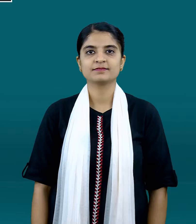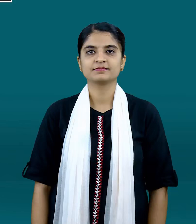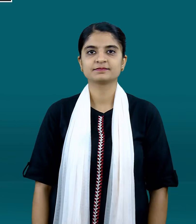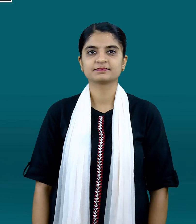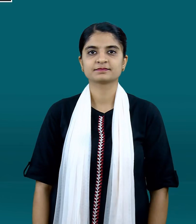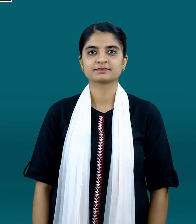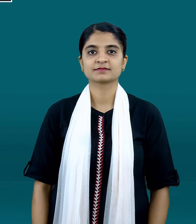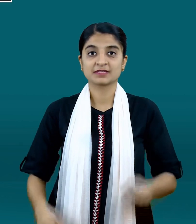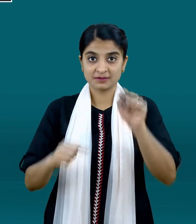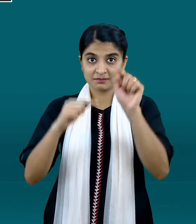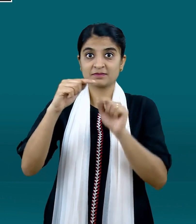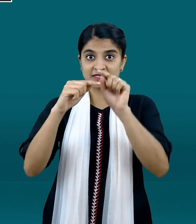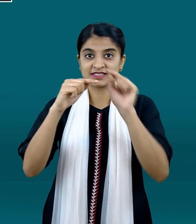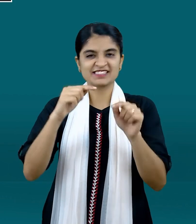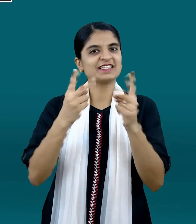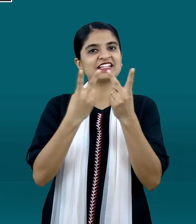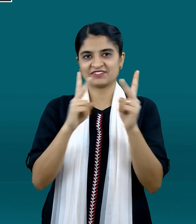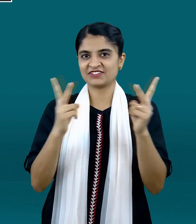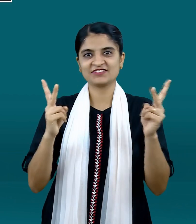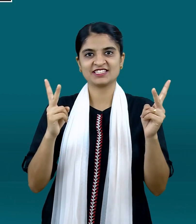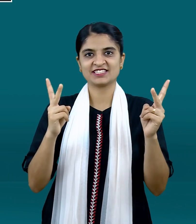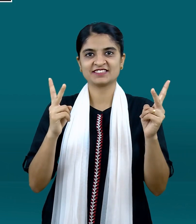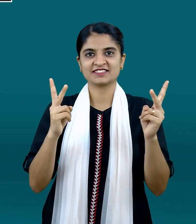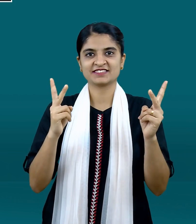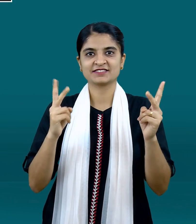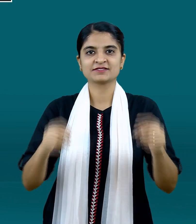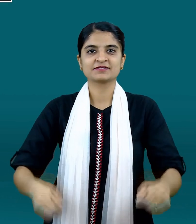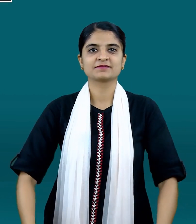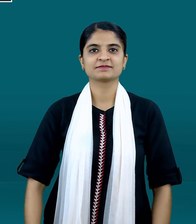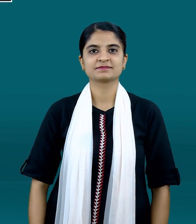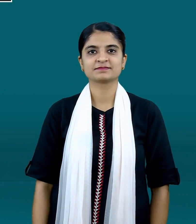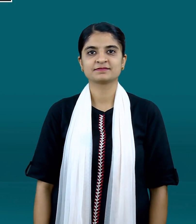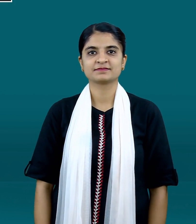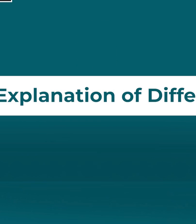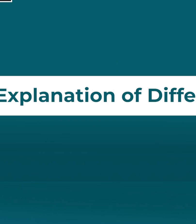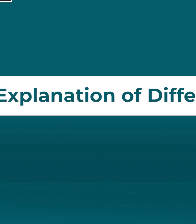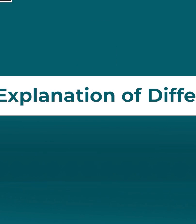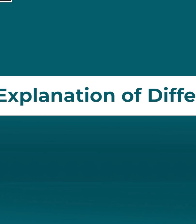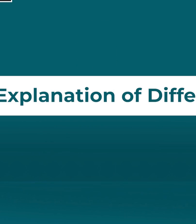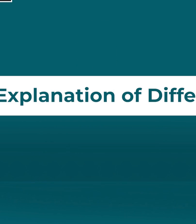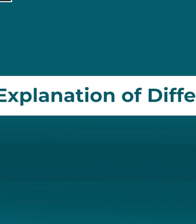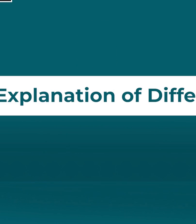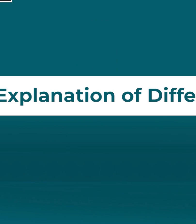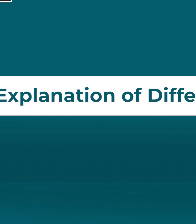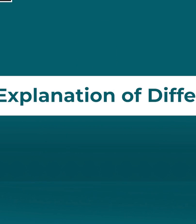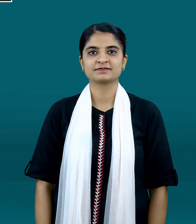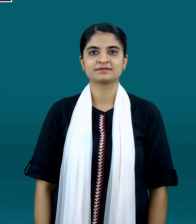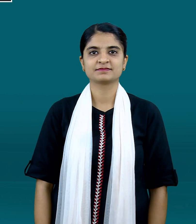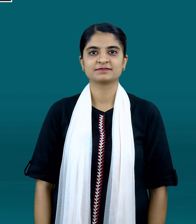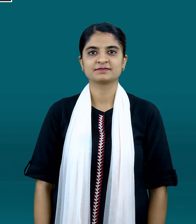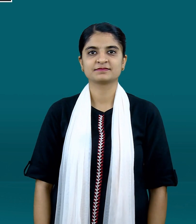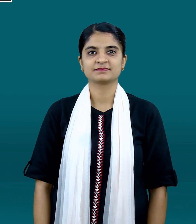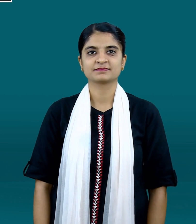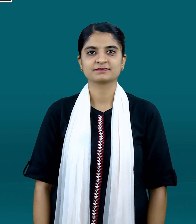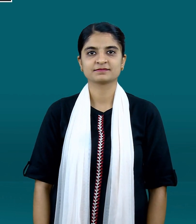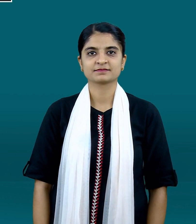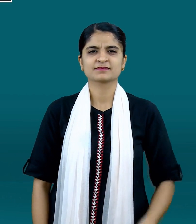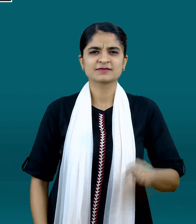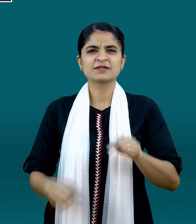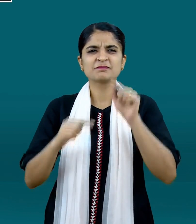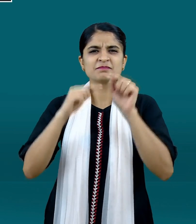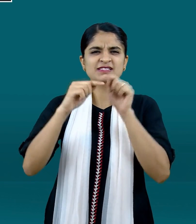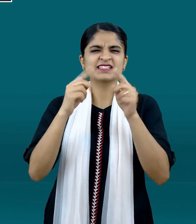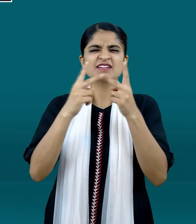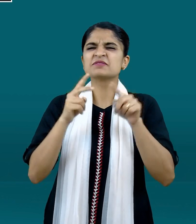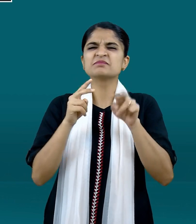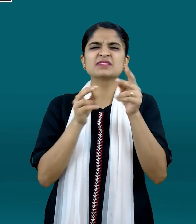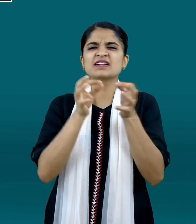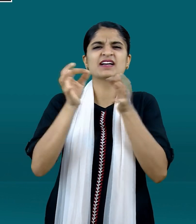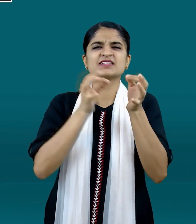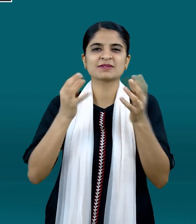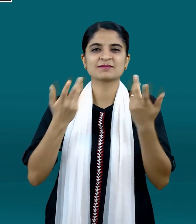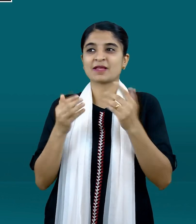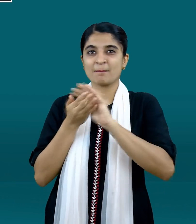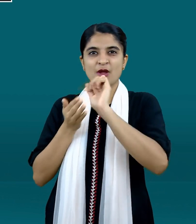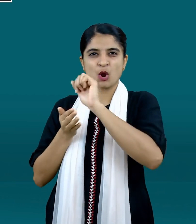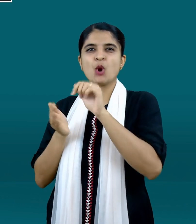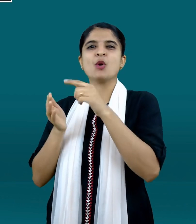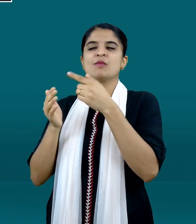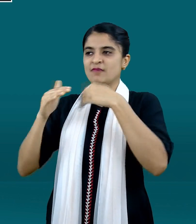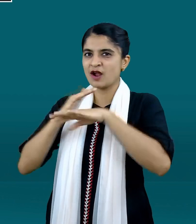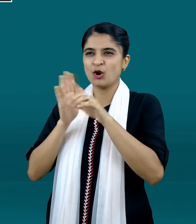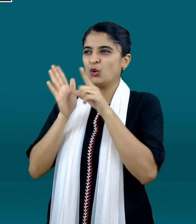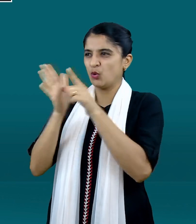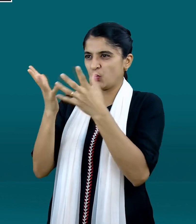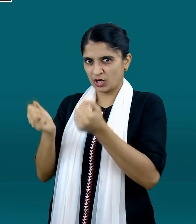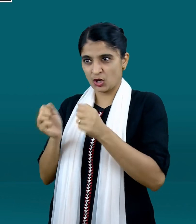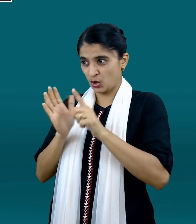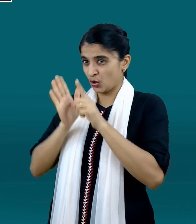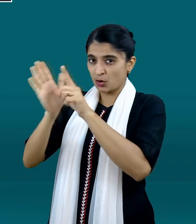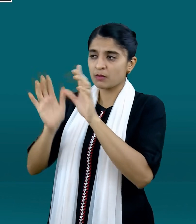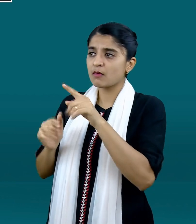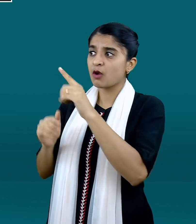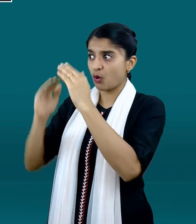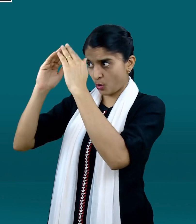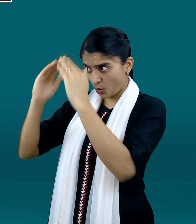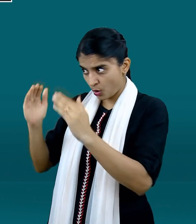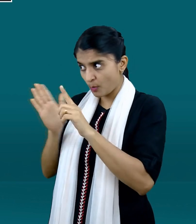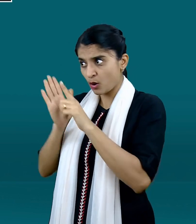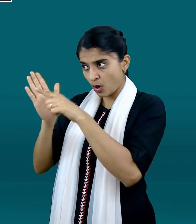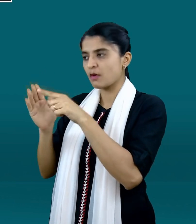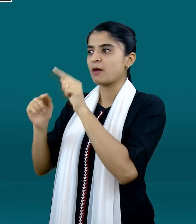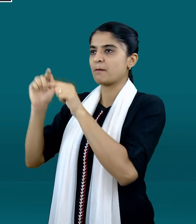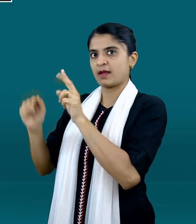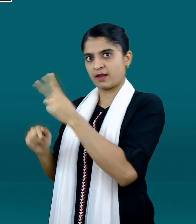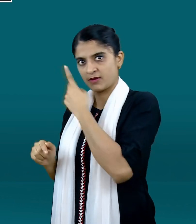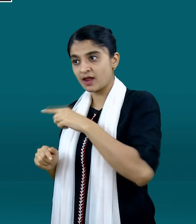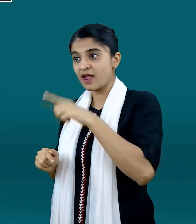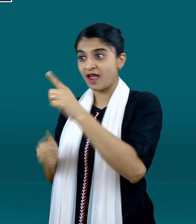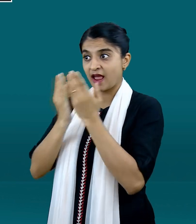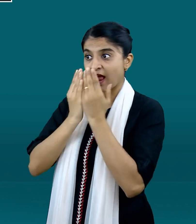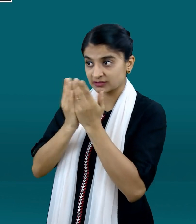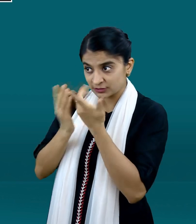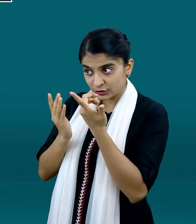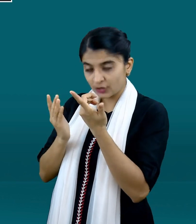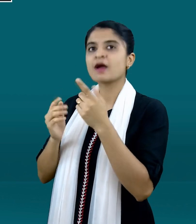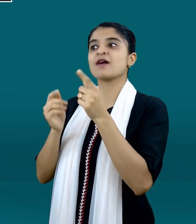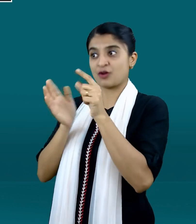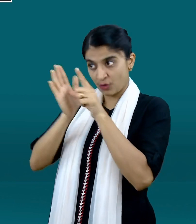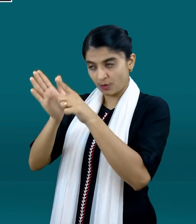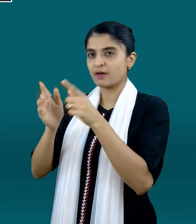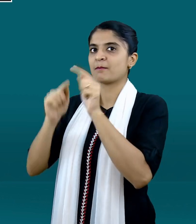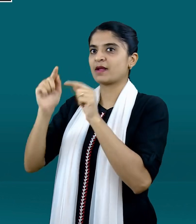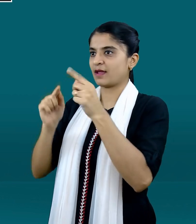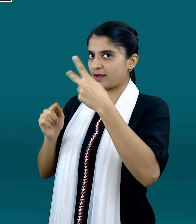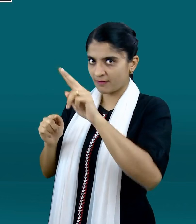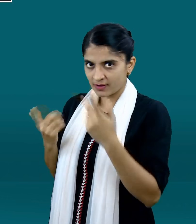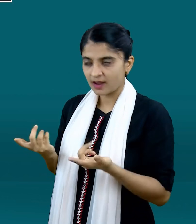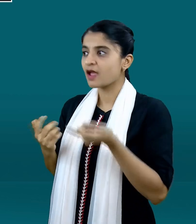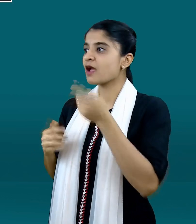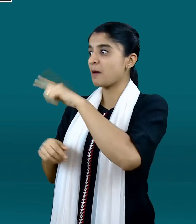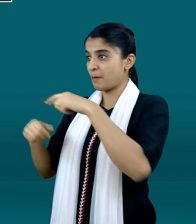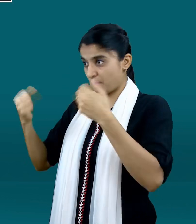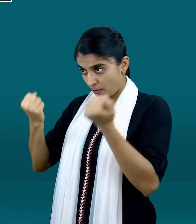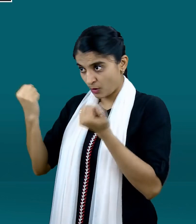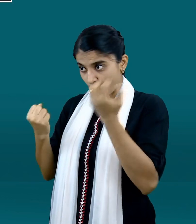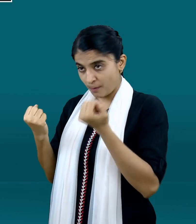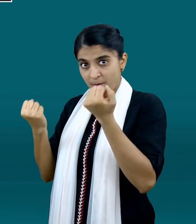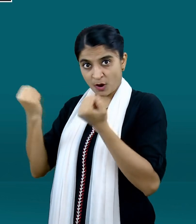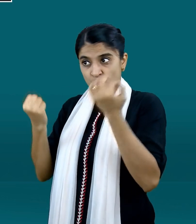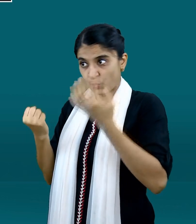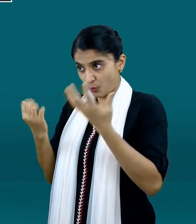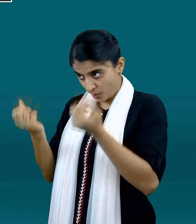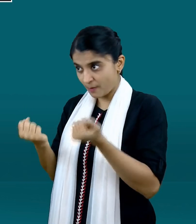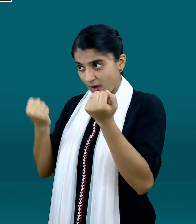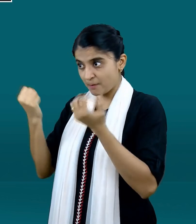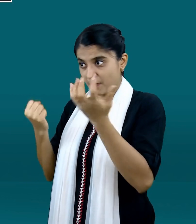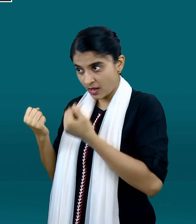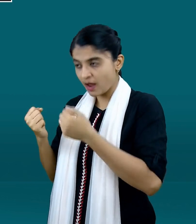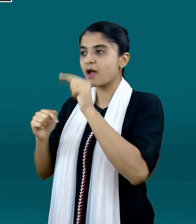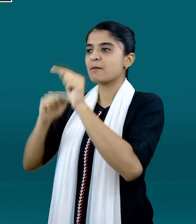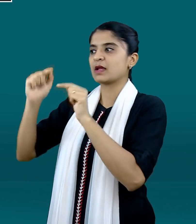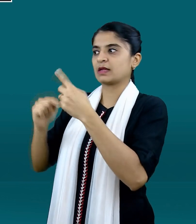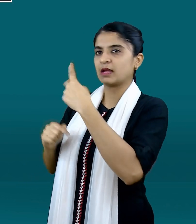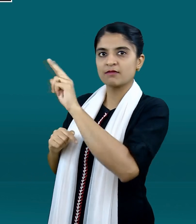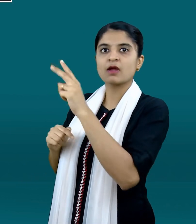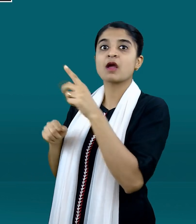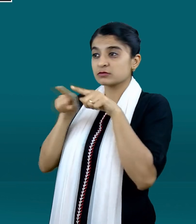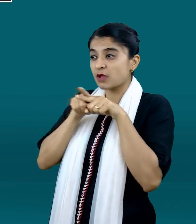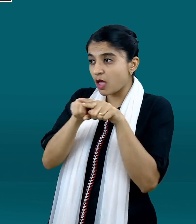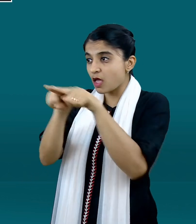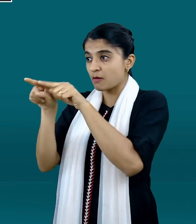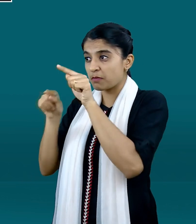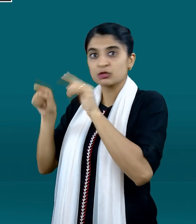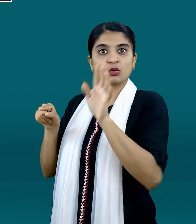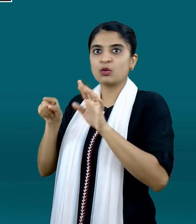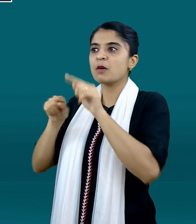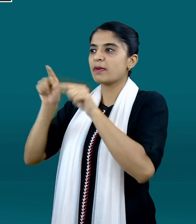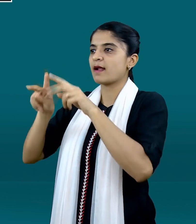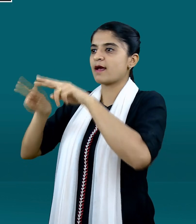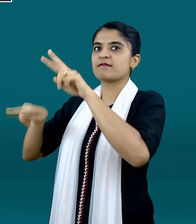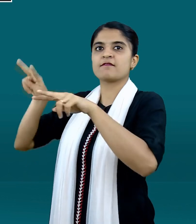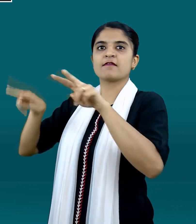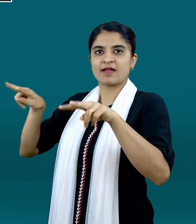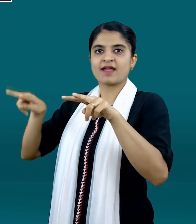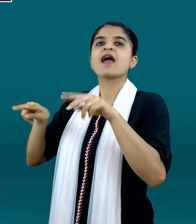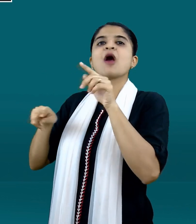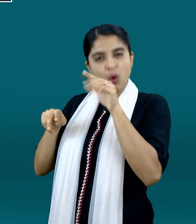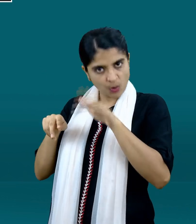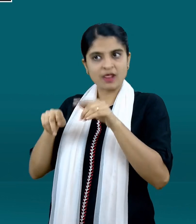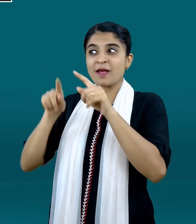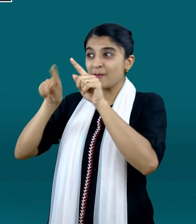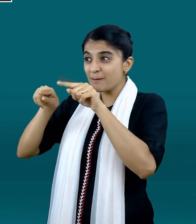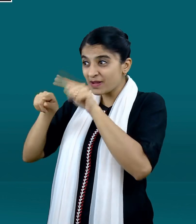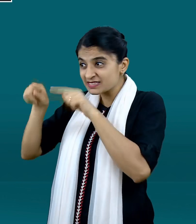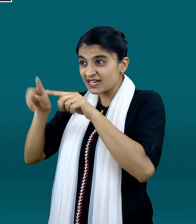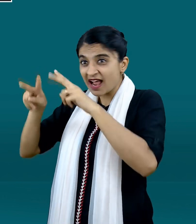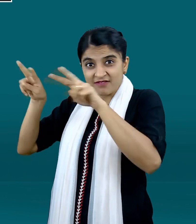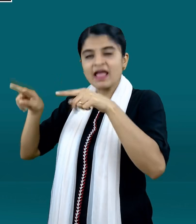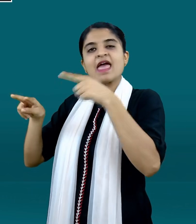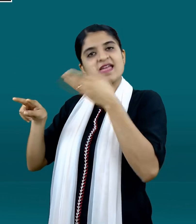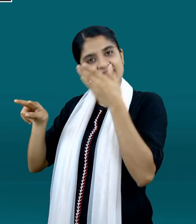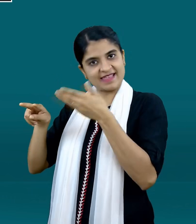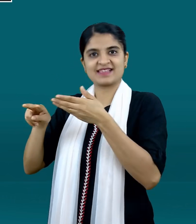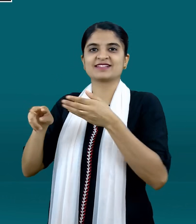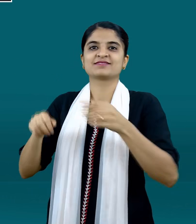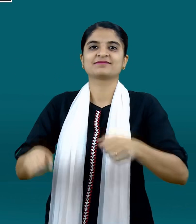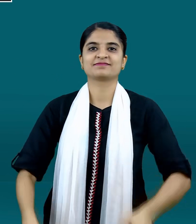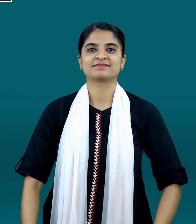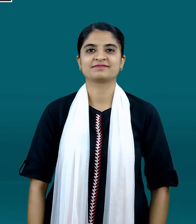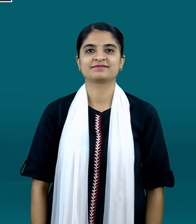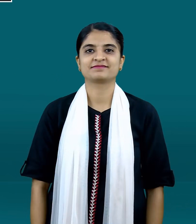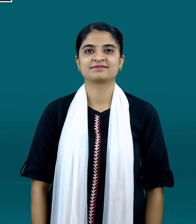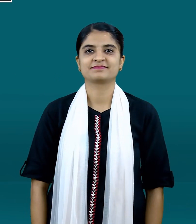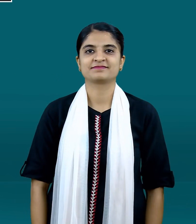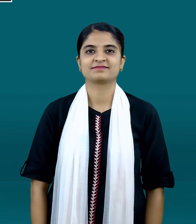Differential Rate of Interest